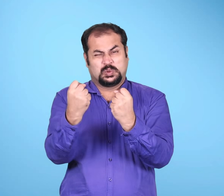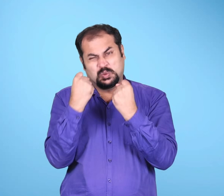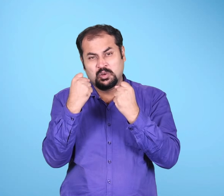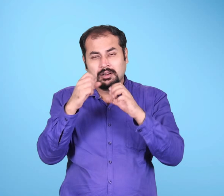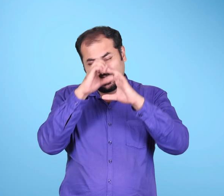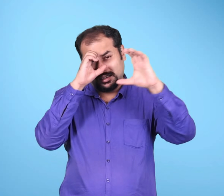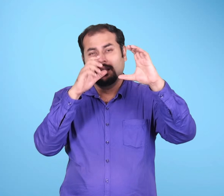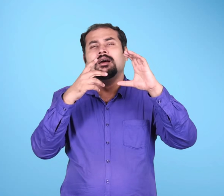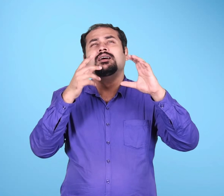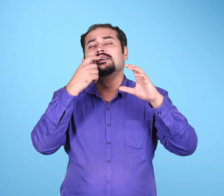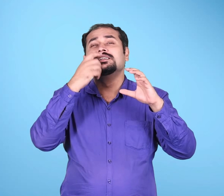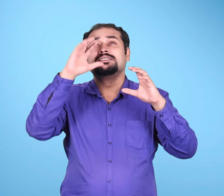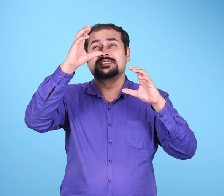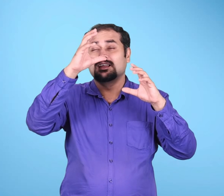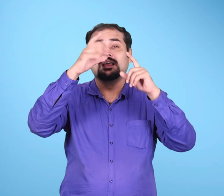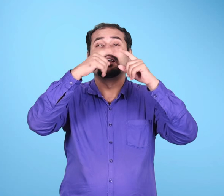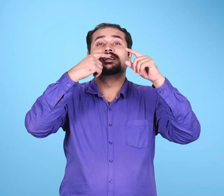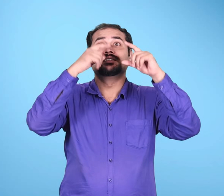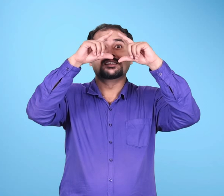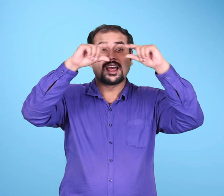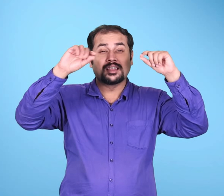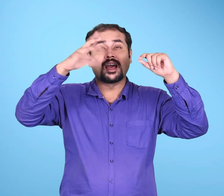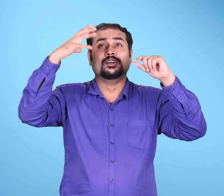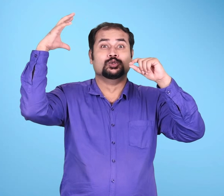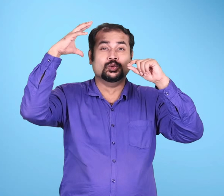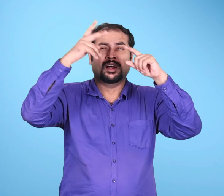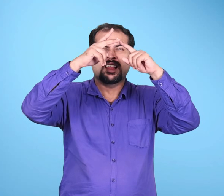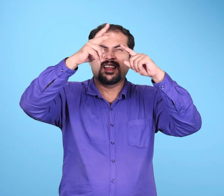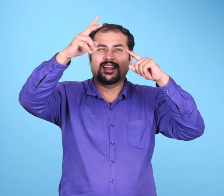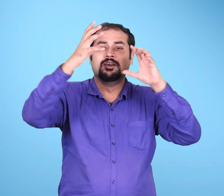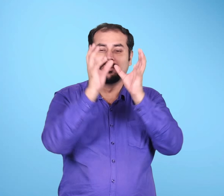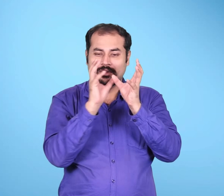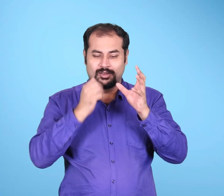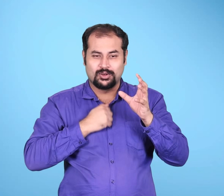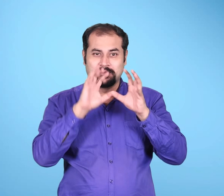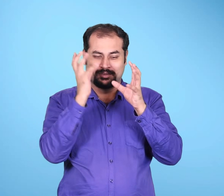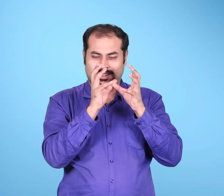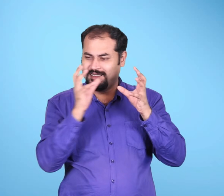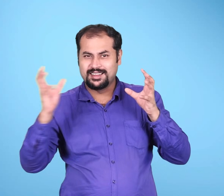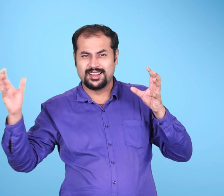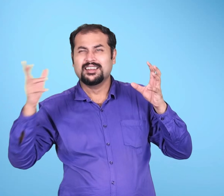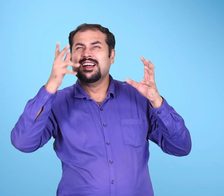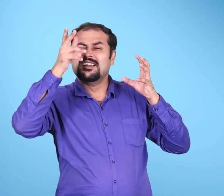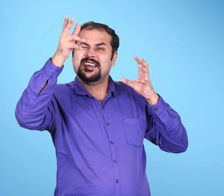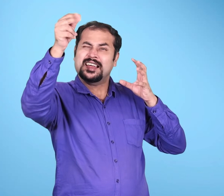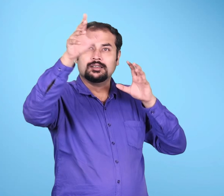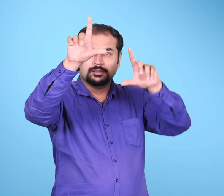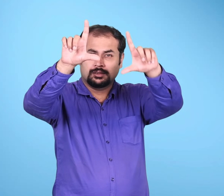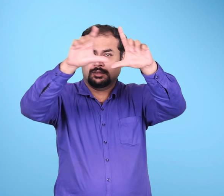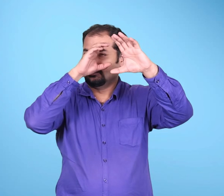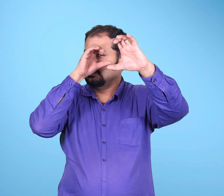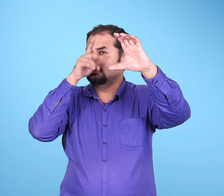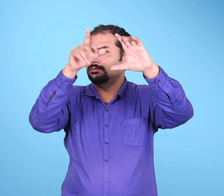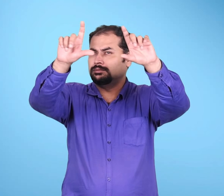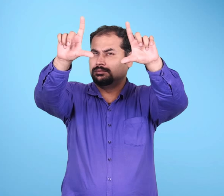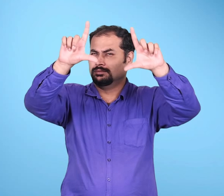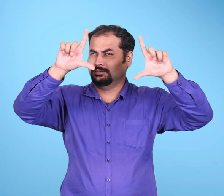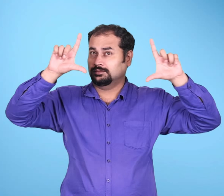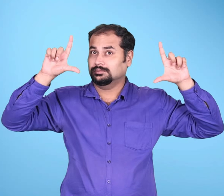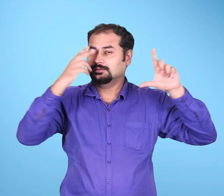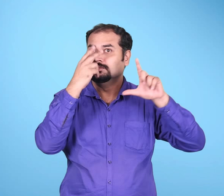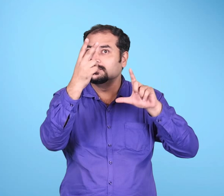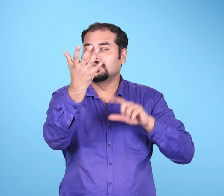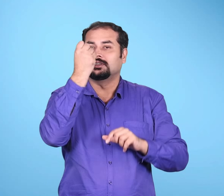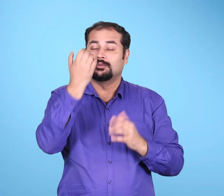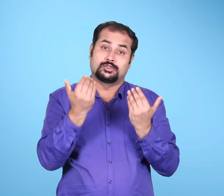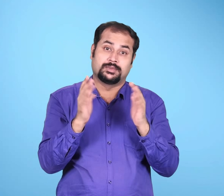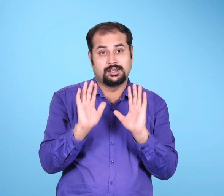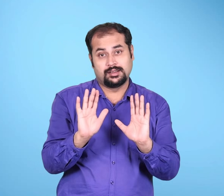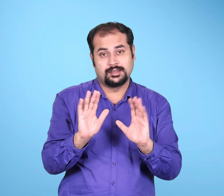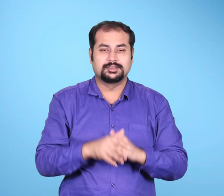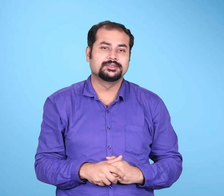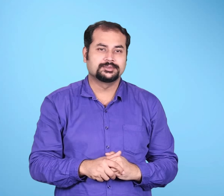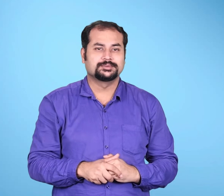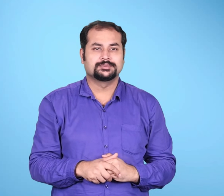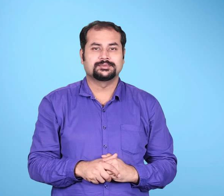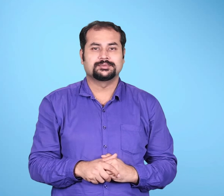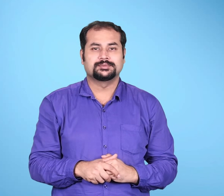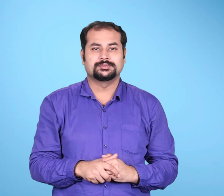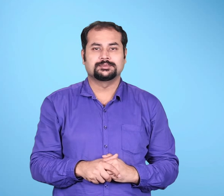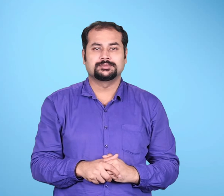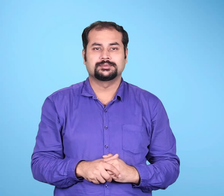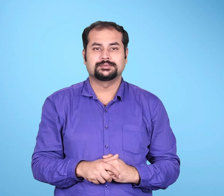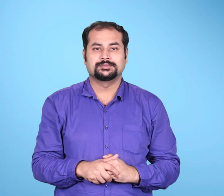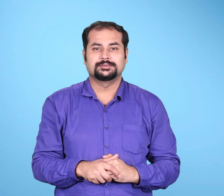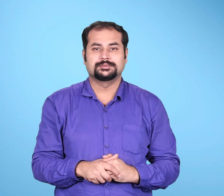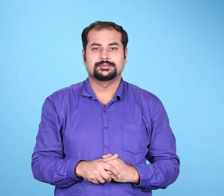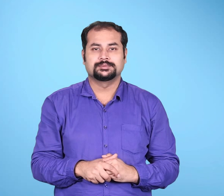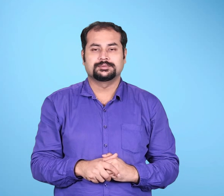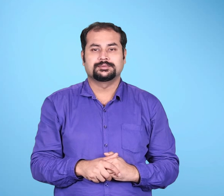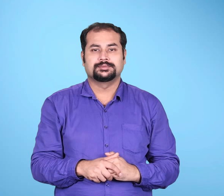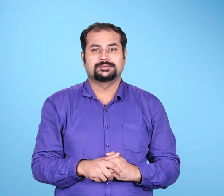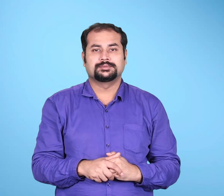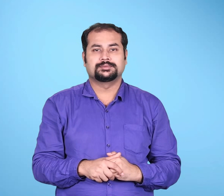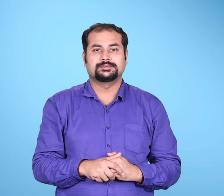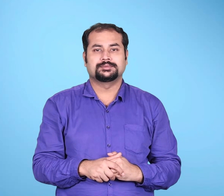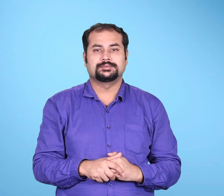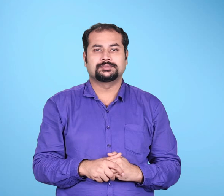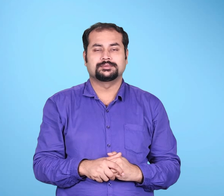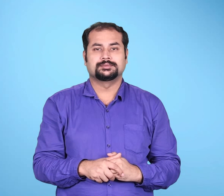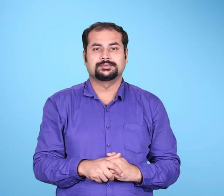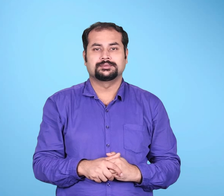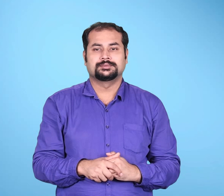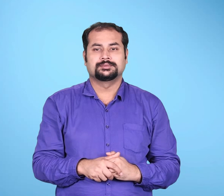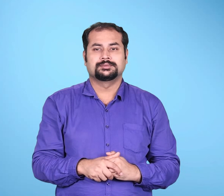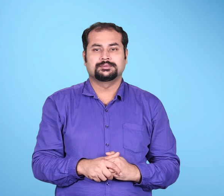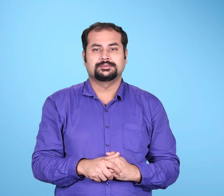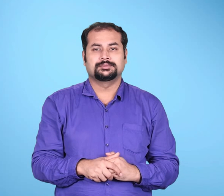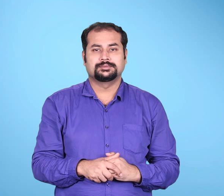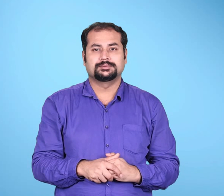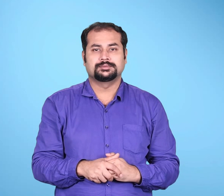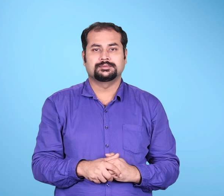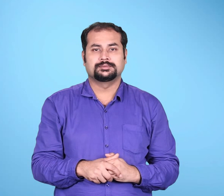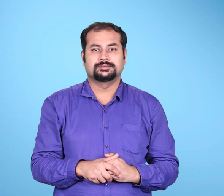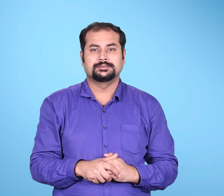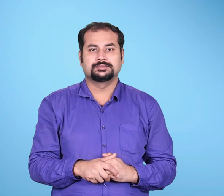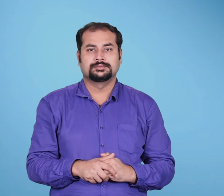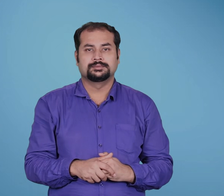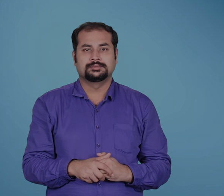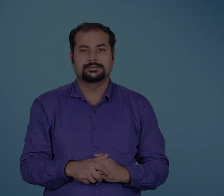like the moon, planets, etc.